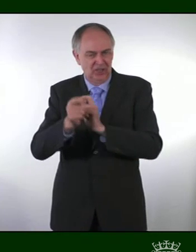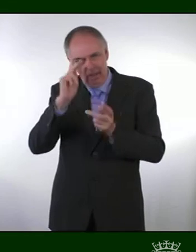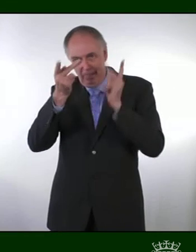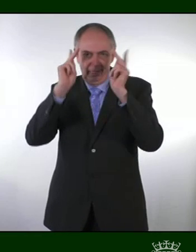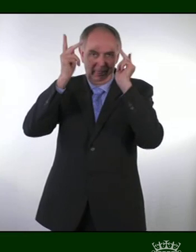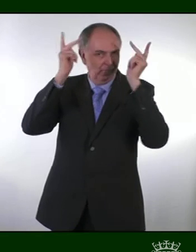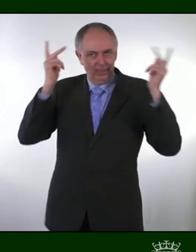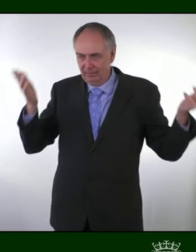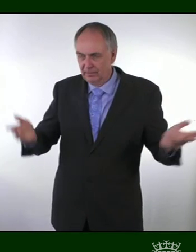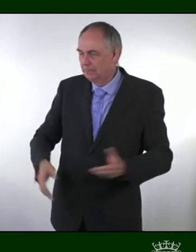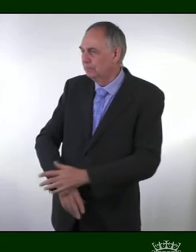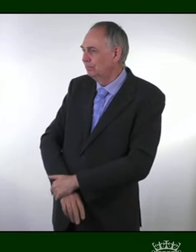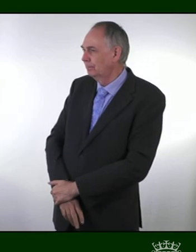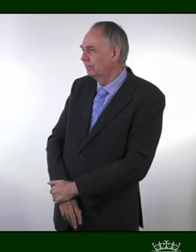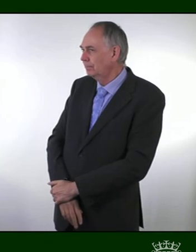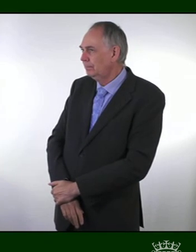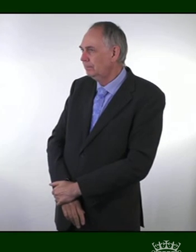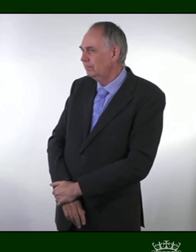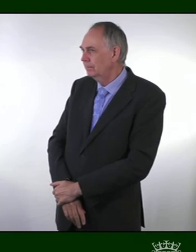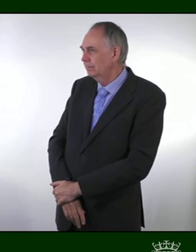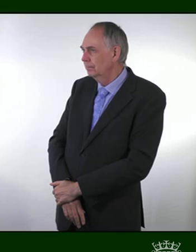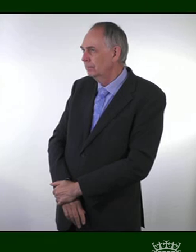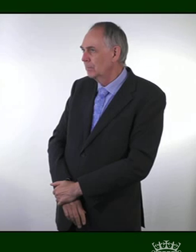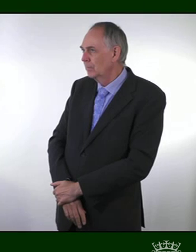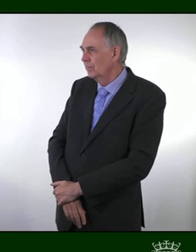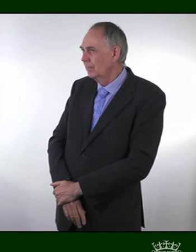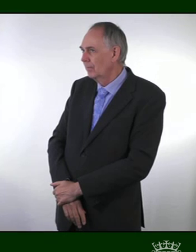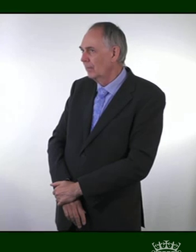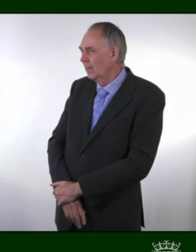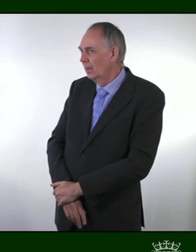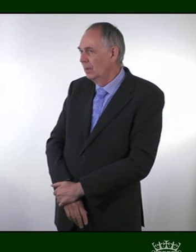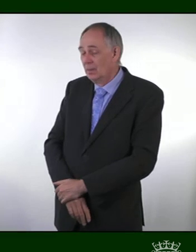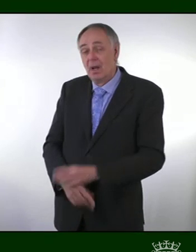This is not the only area where the Government are falling short.